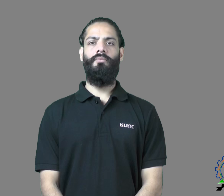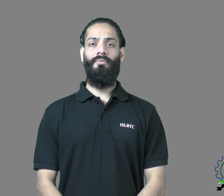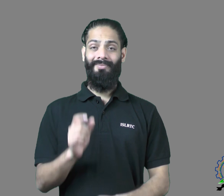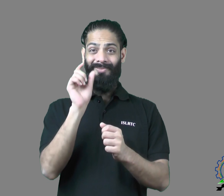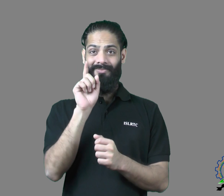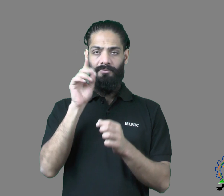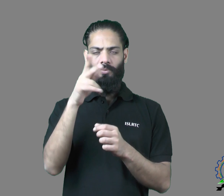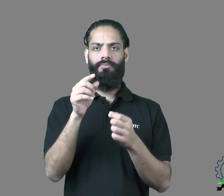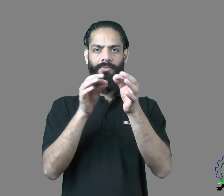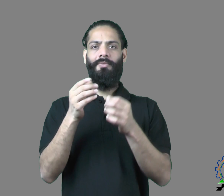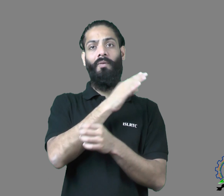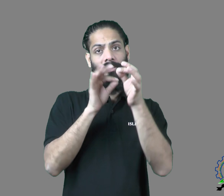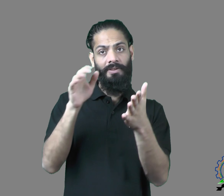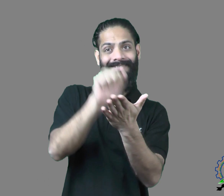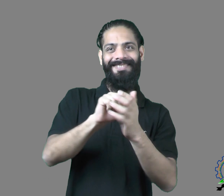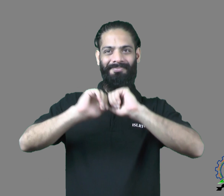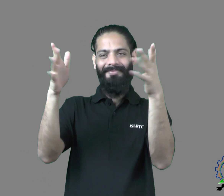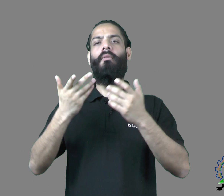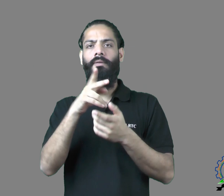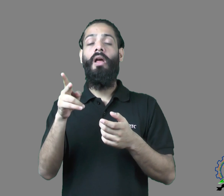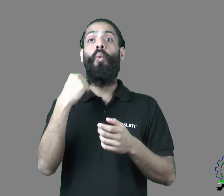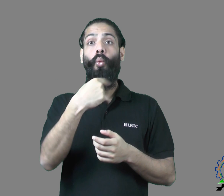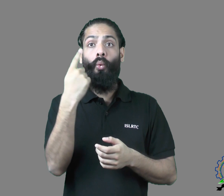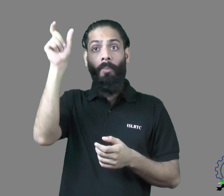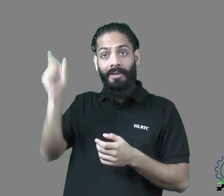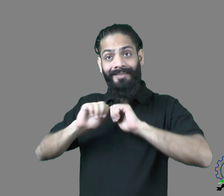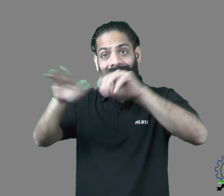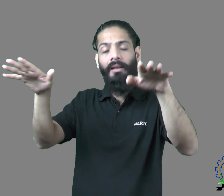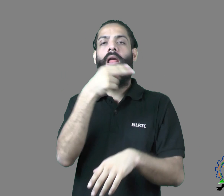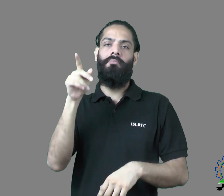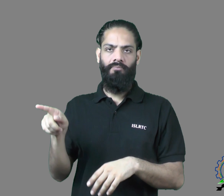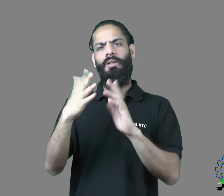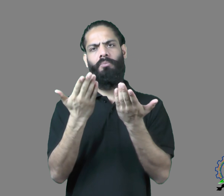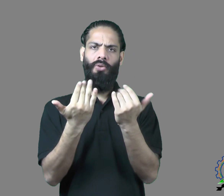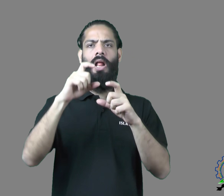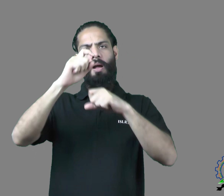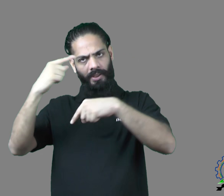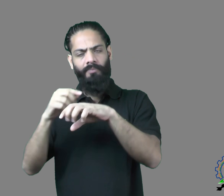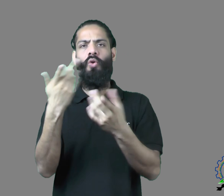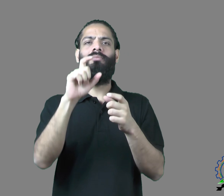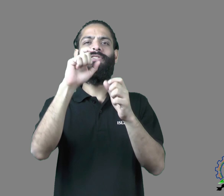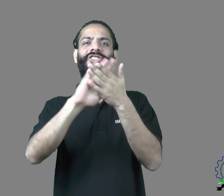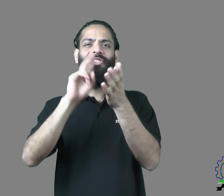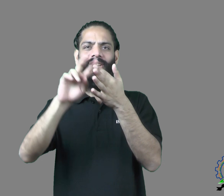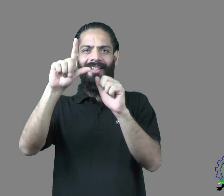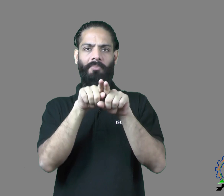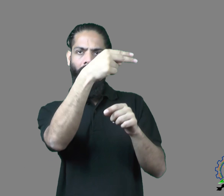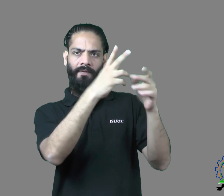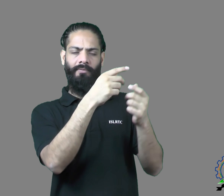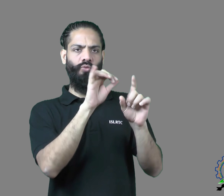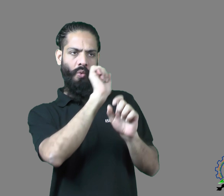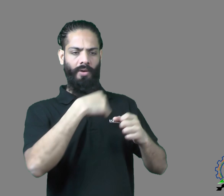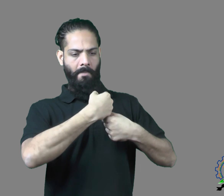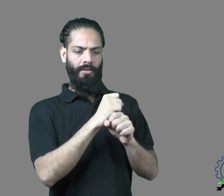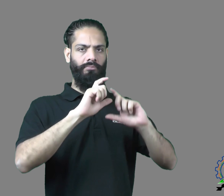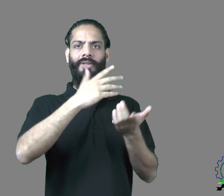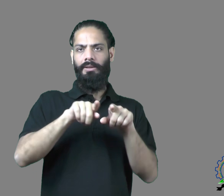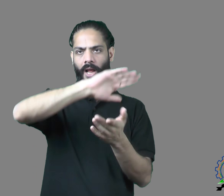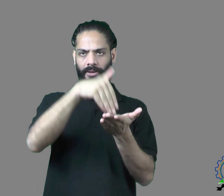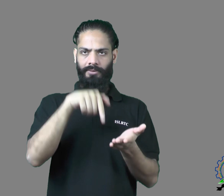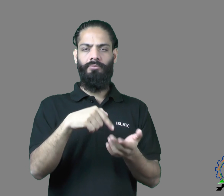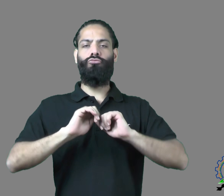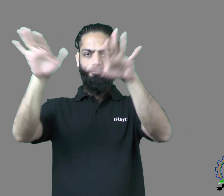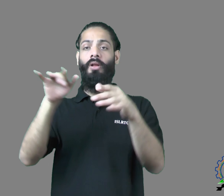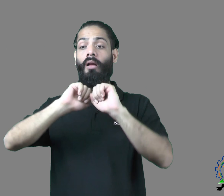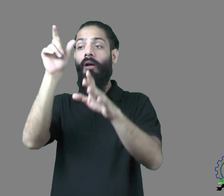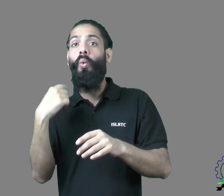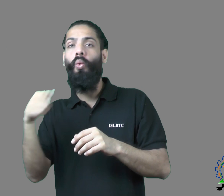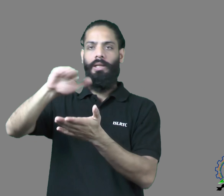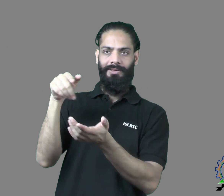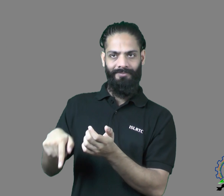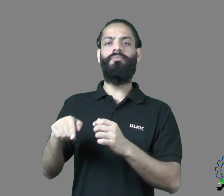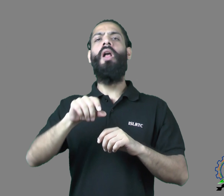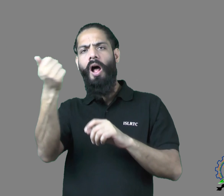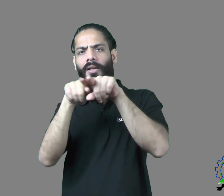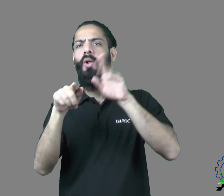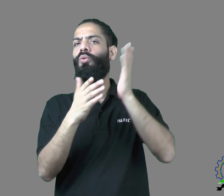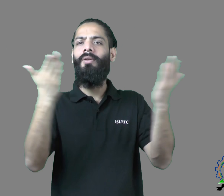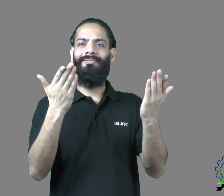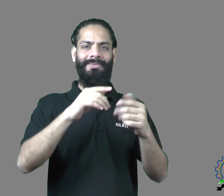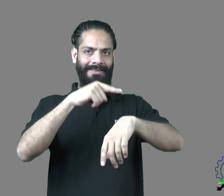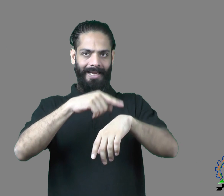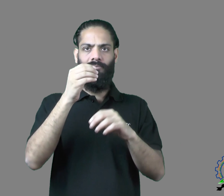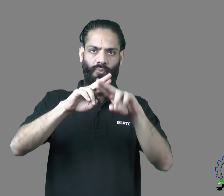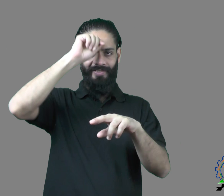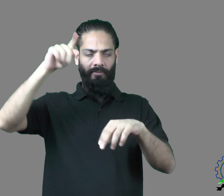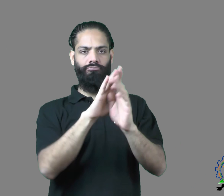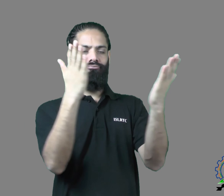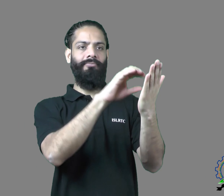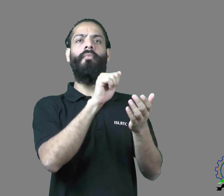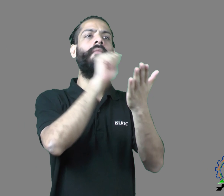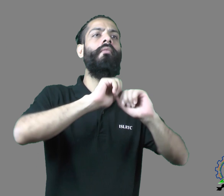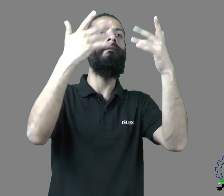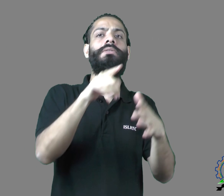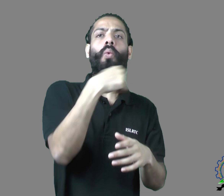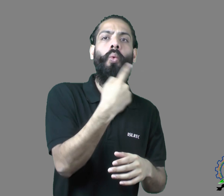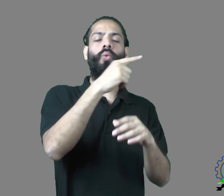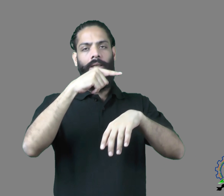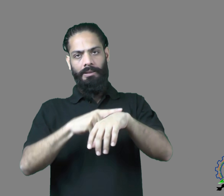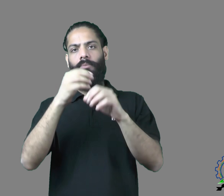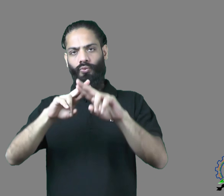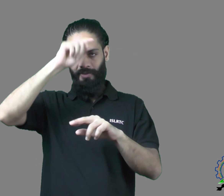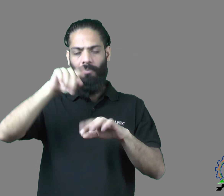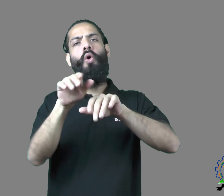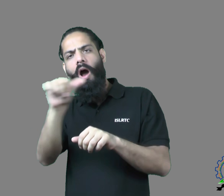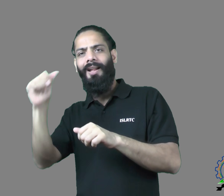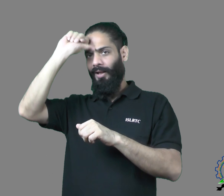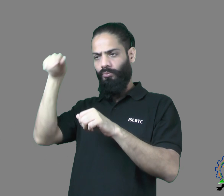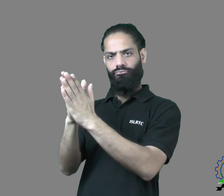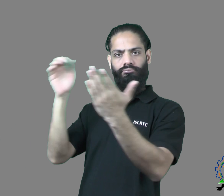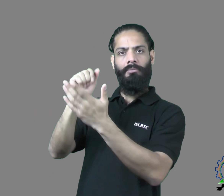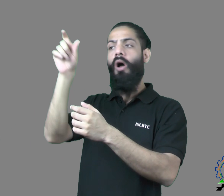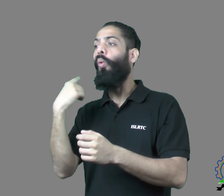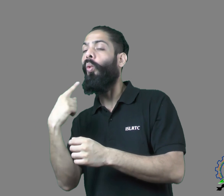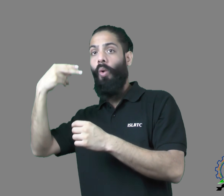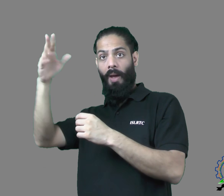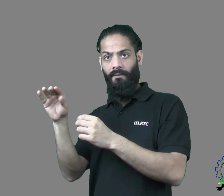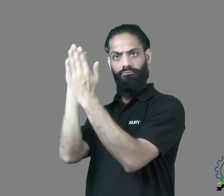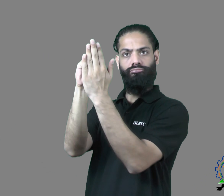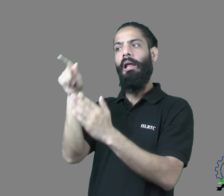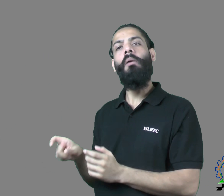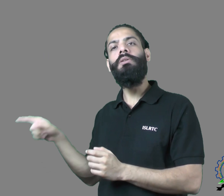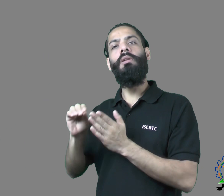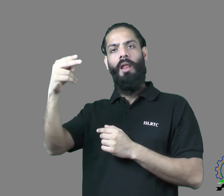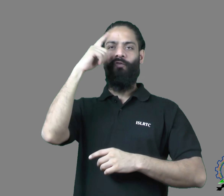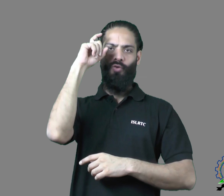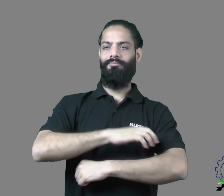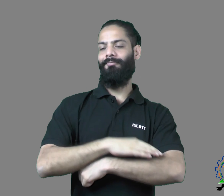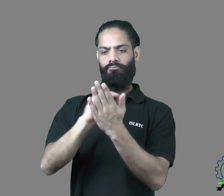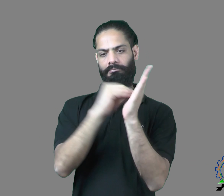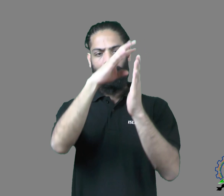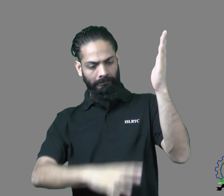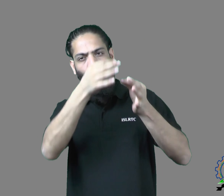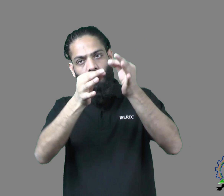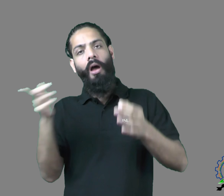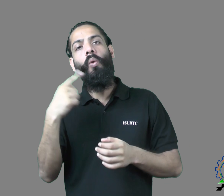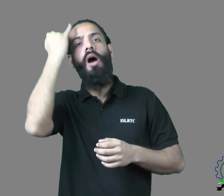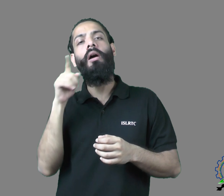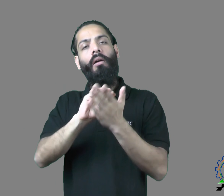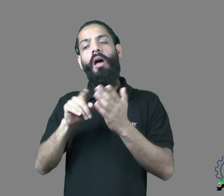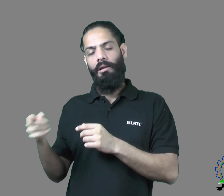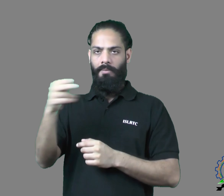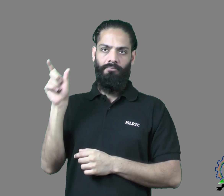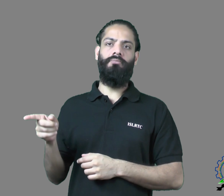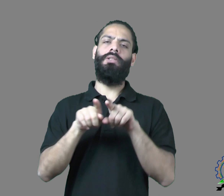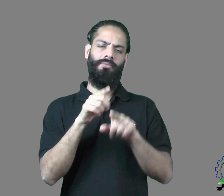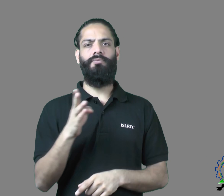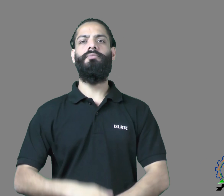Publisher